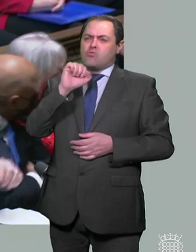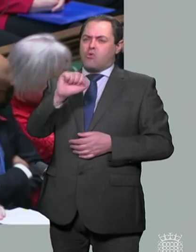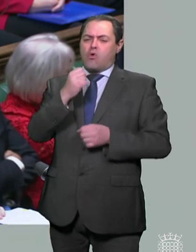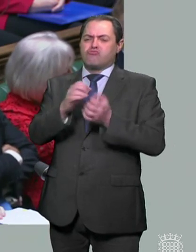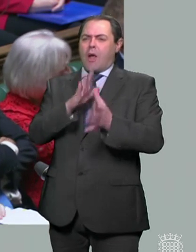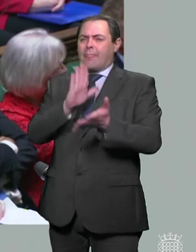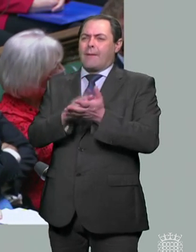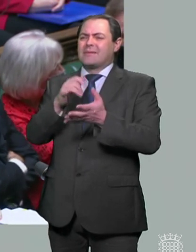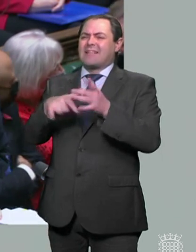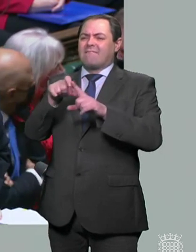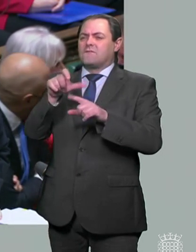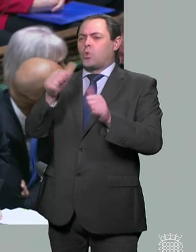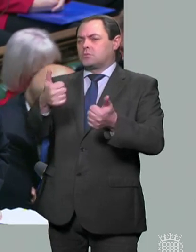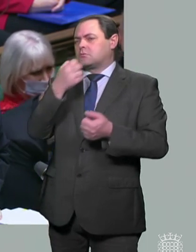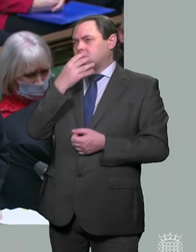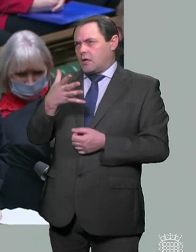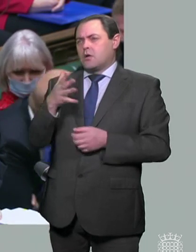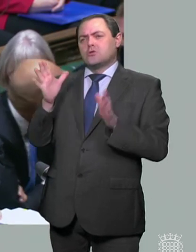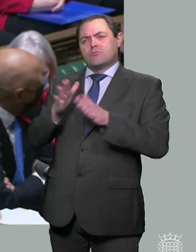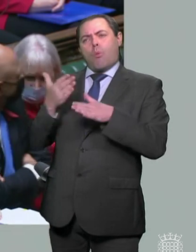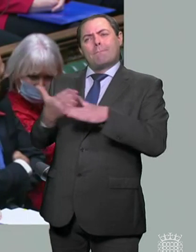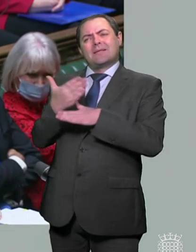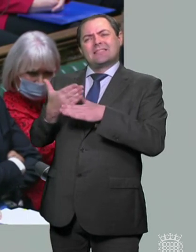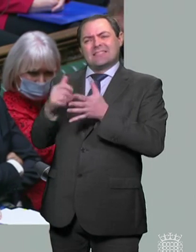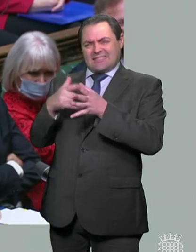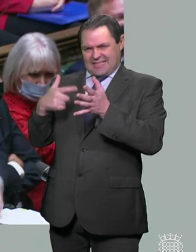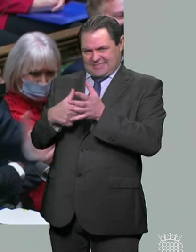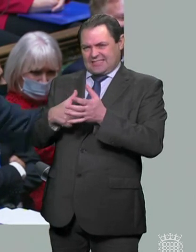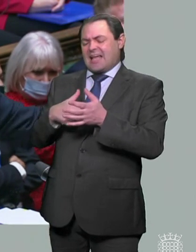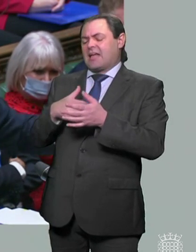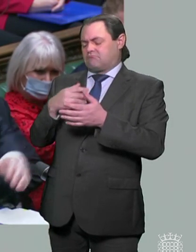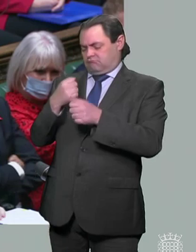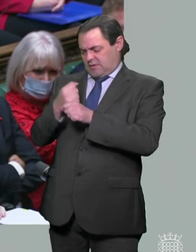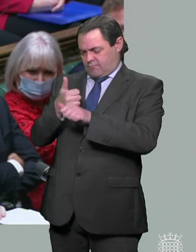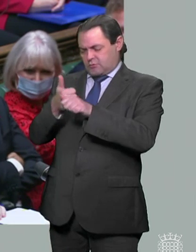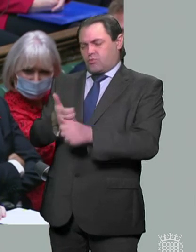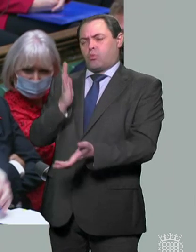I can tell him that Small Business Saturday is receiving huge support from the Government.